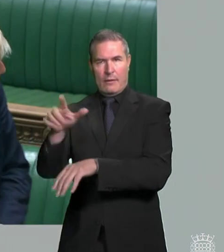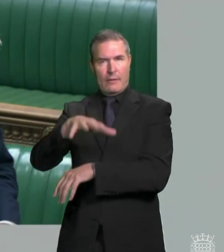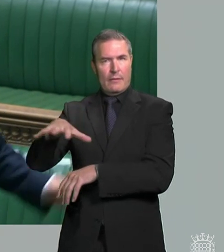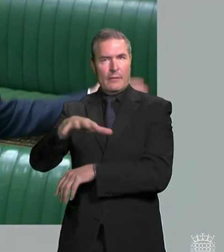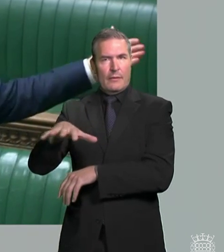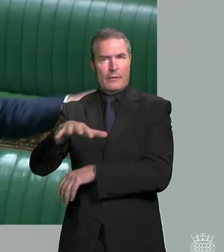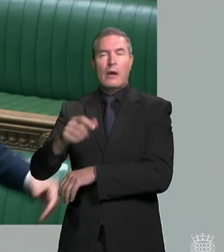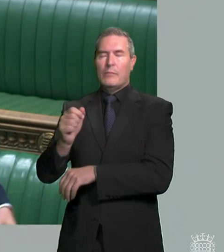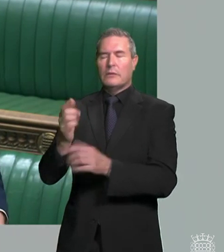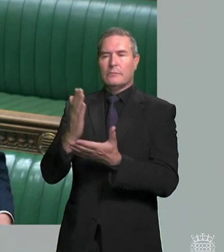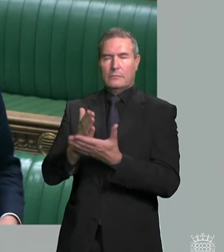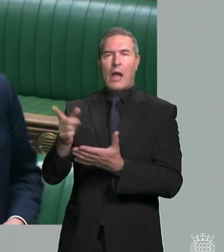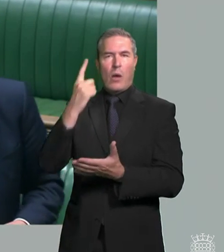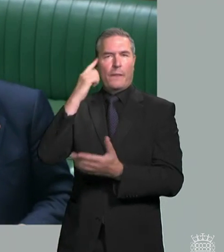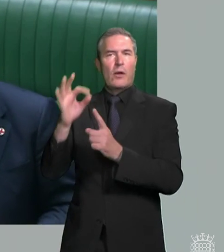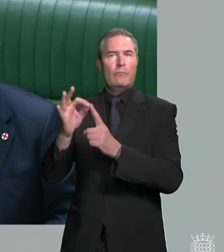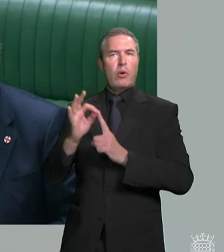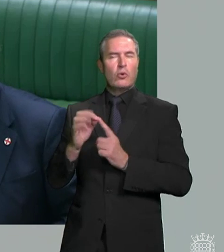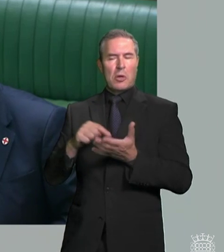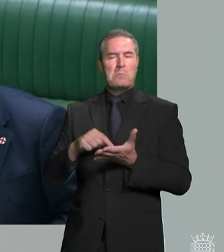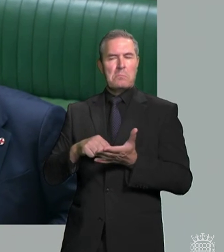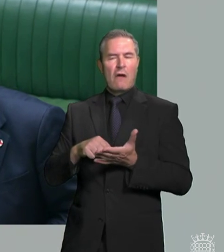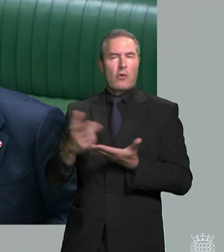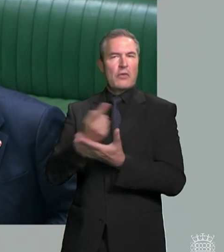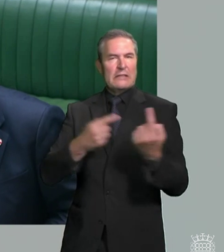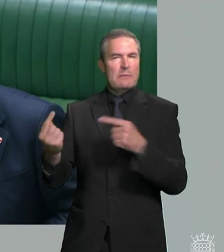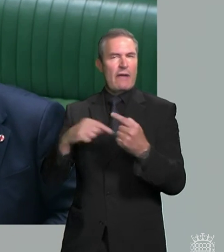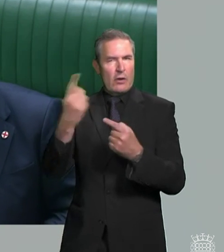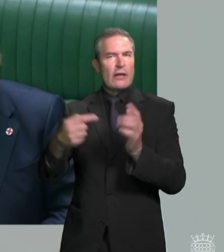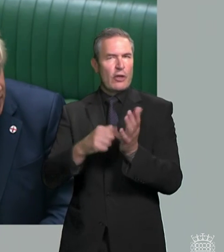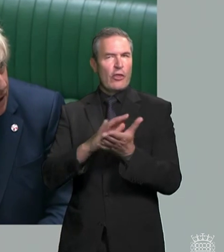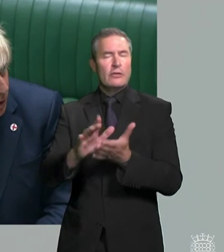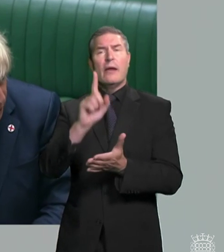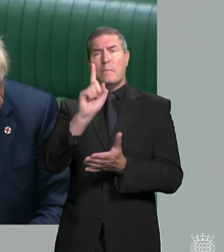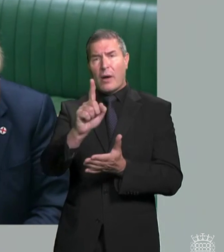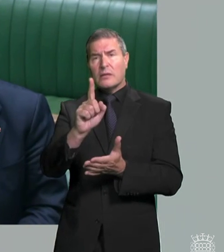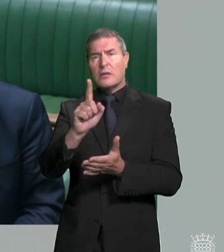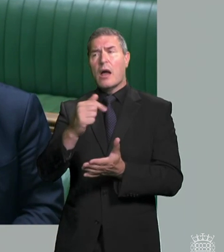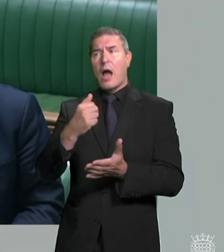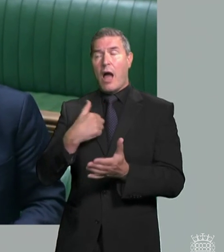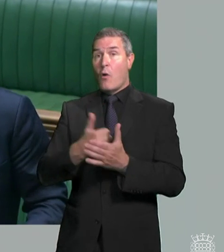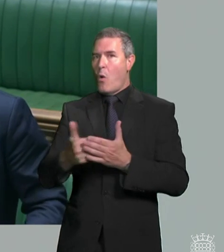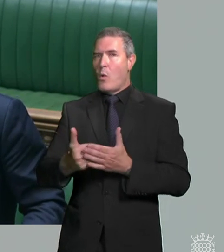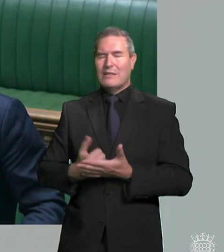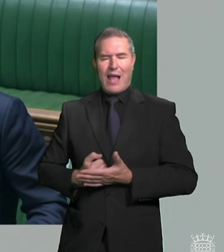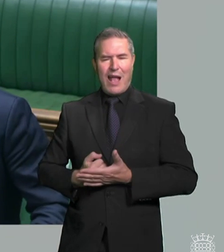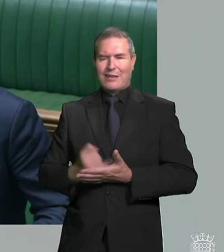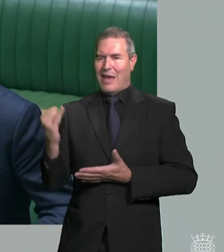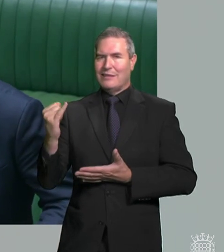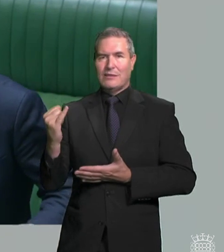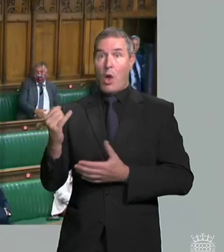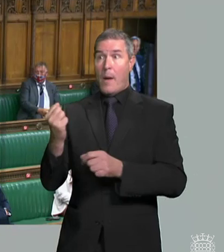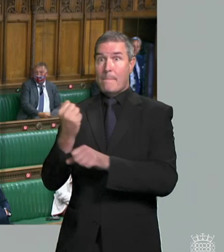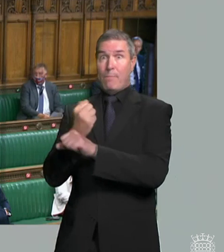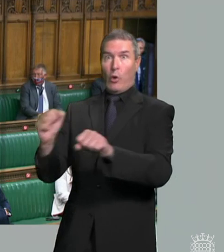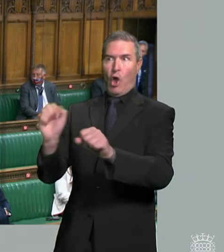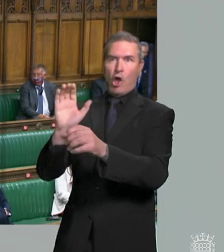I will certainly consider the proposals debated, but I must say that I am instinctively, and always have been, against sporting boycotts.